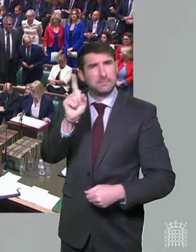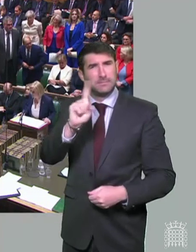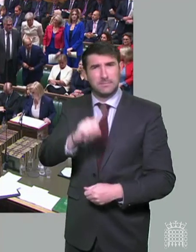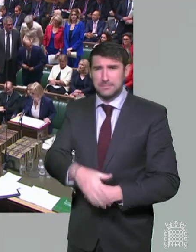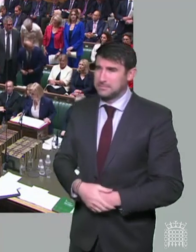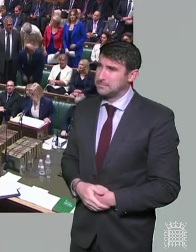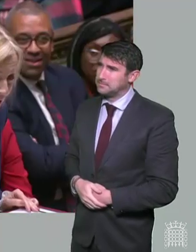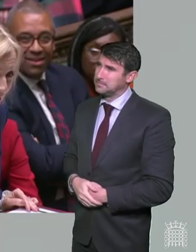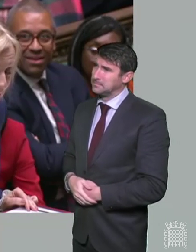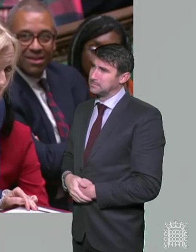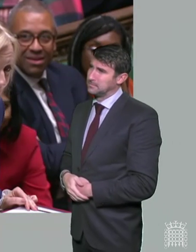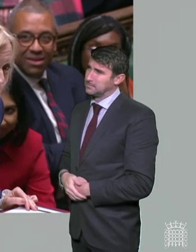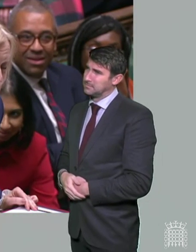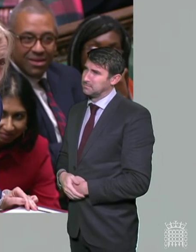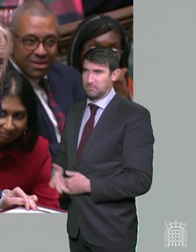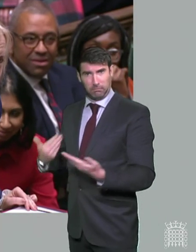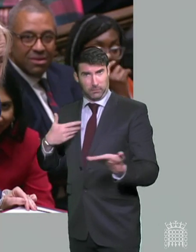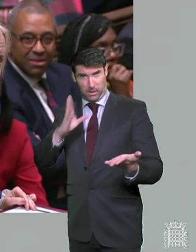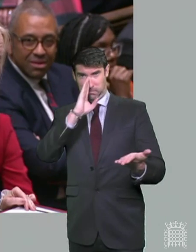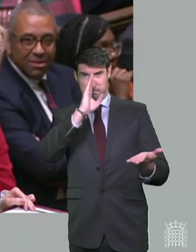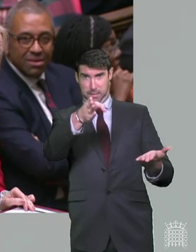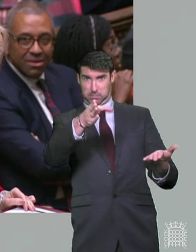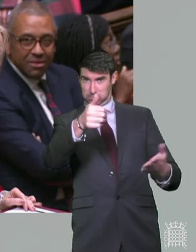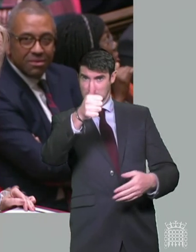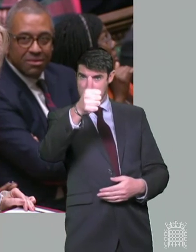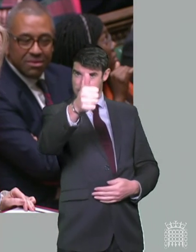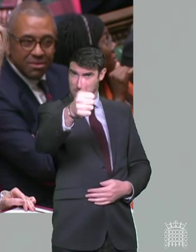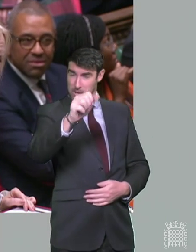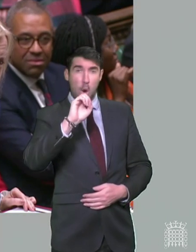No, it will not be paid for by a windfall tax.